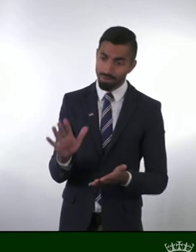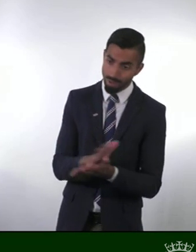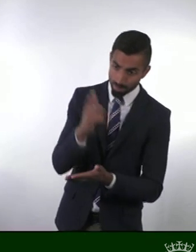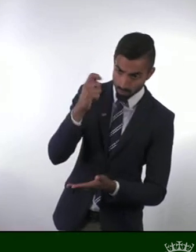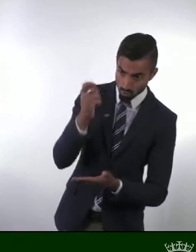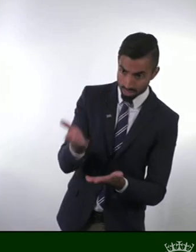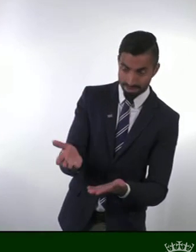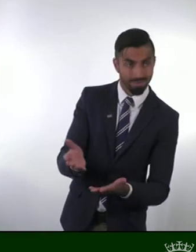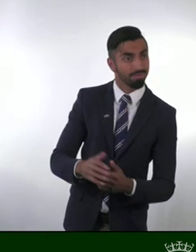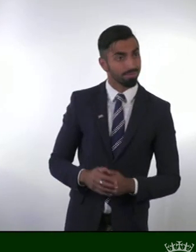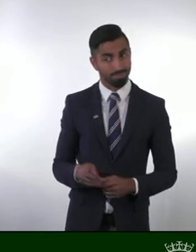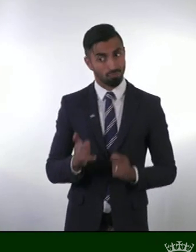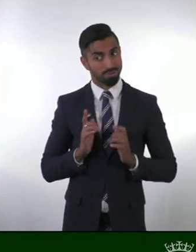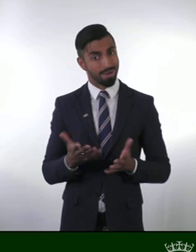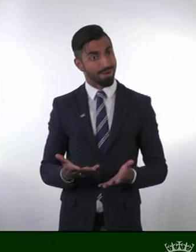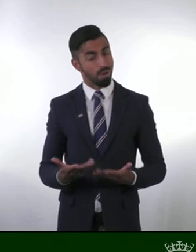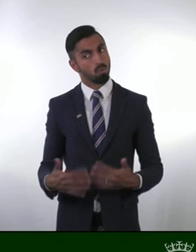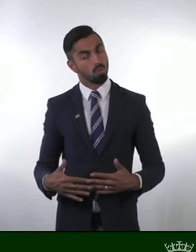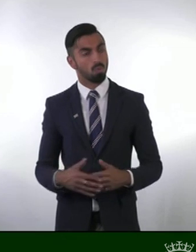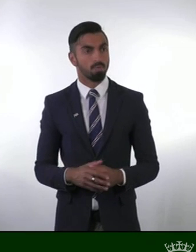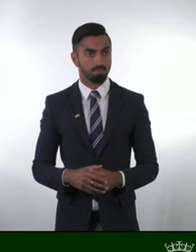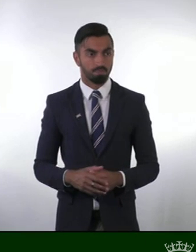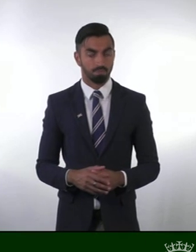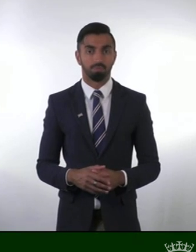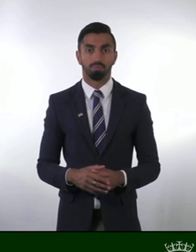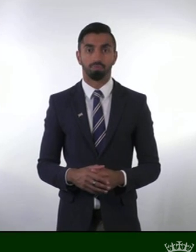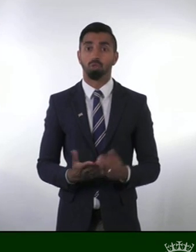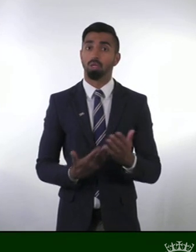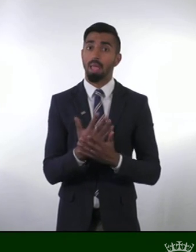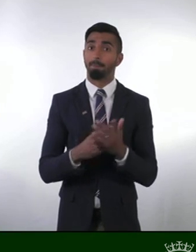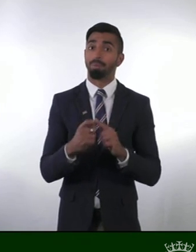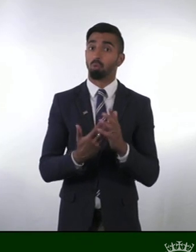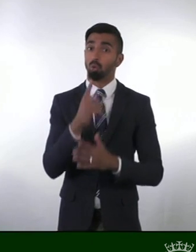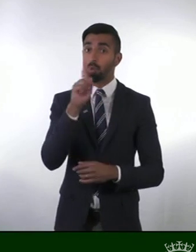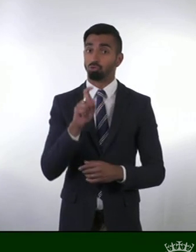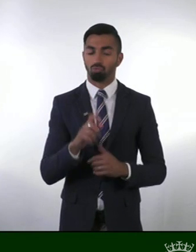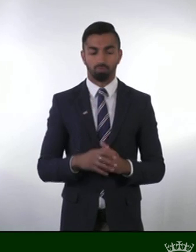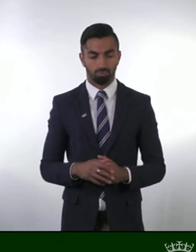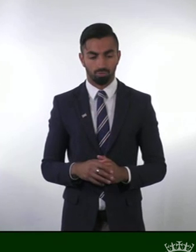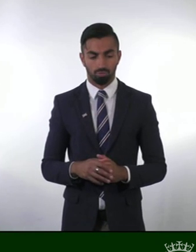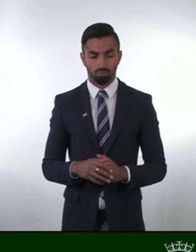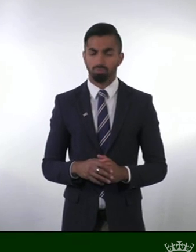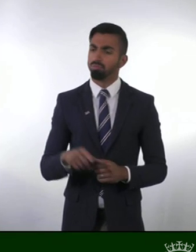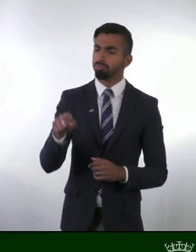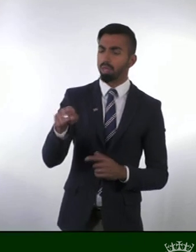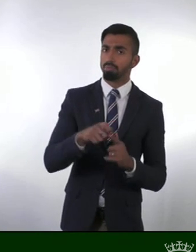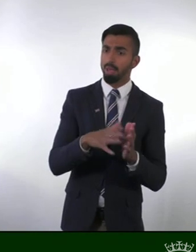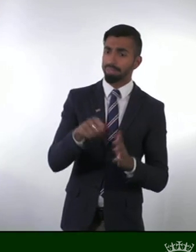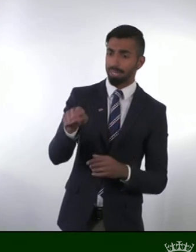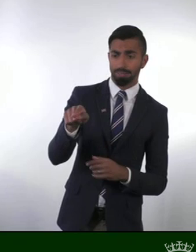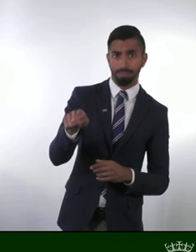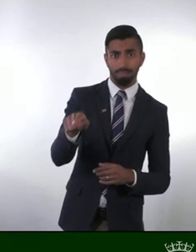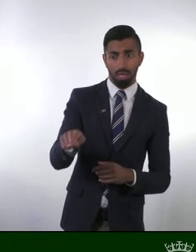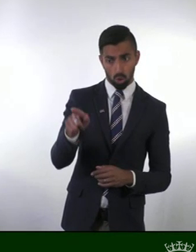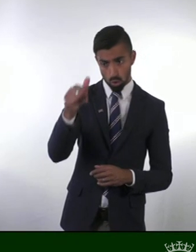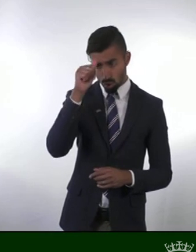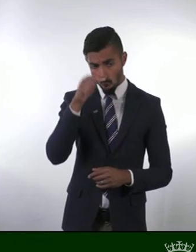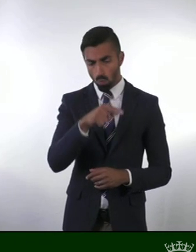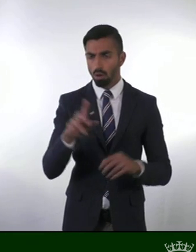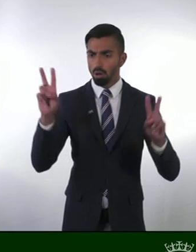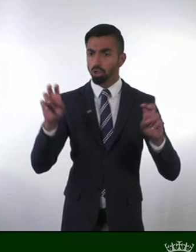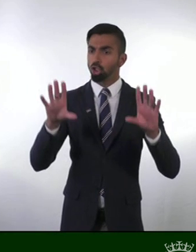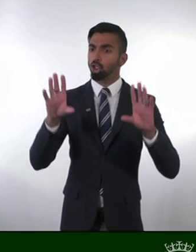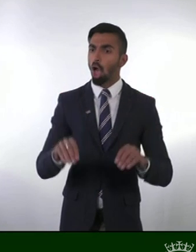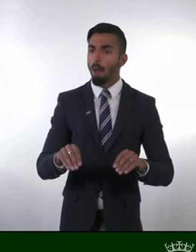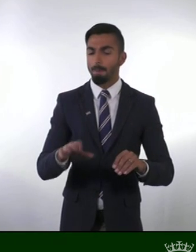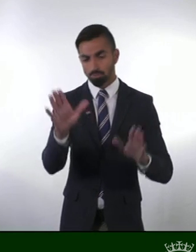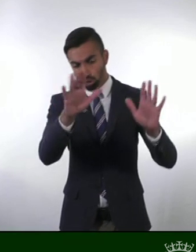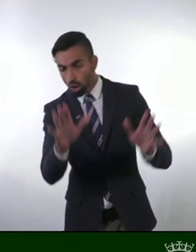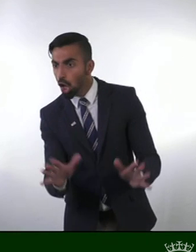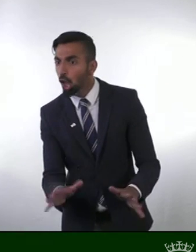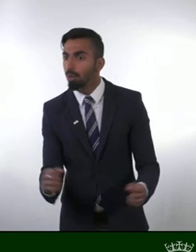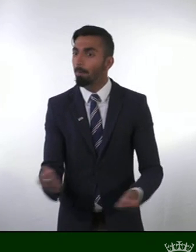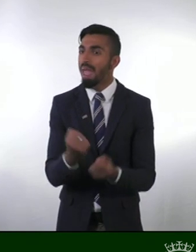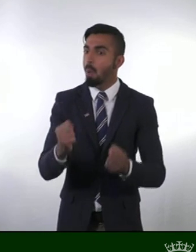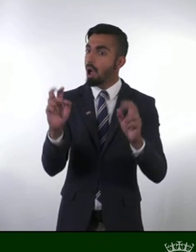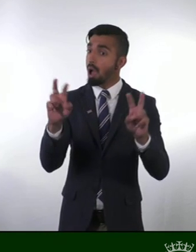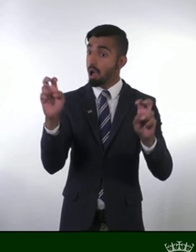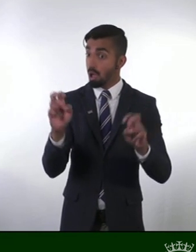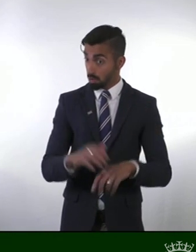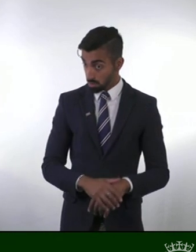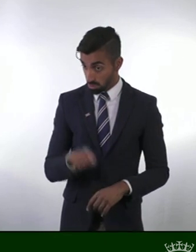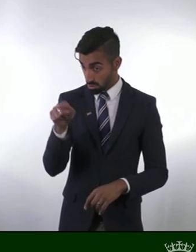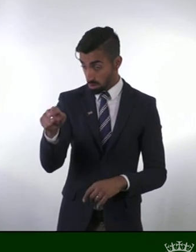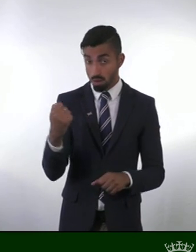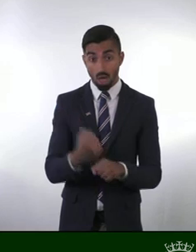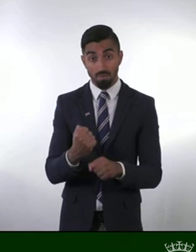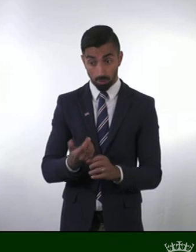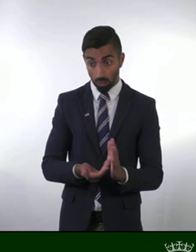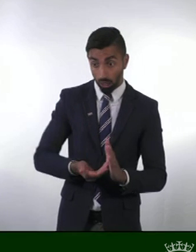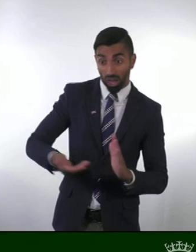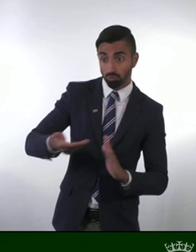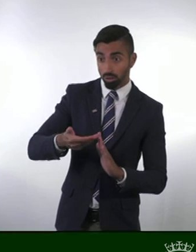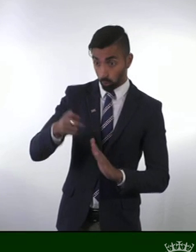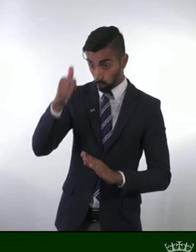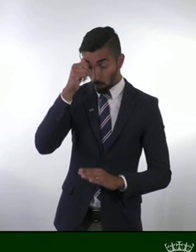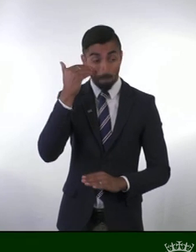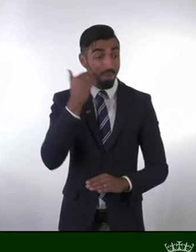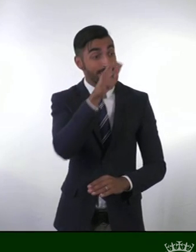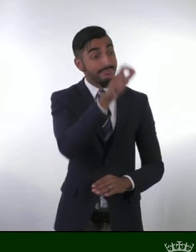Under suspicionless stop-and-search powers, which this Government are expanding, a black person is 47 times more likely to be stopped and searched than a white person—47 times.